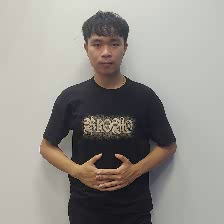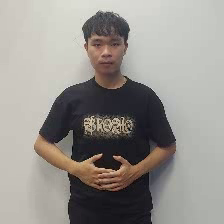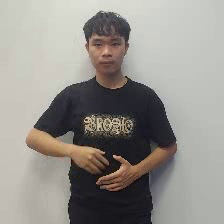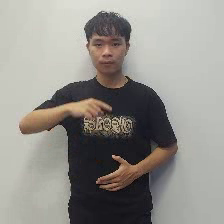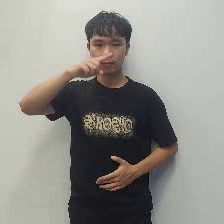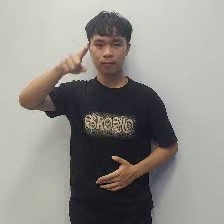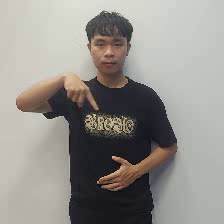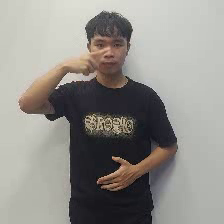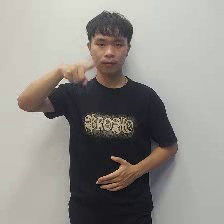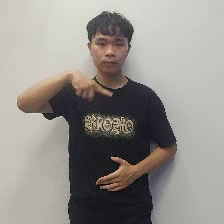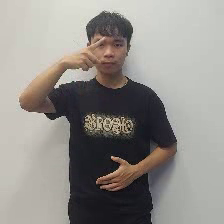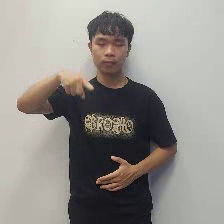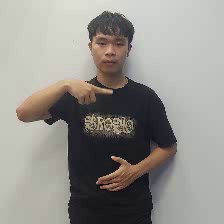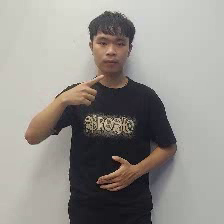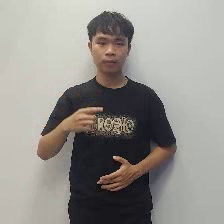Nói